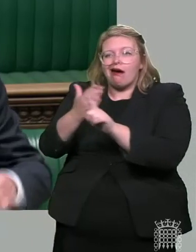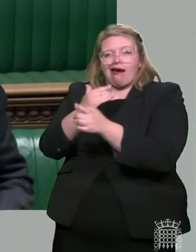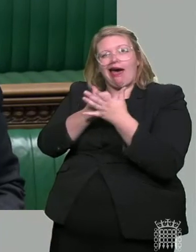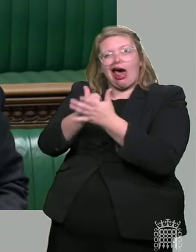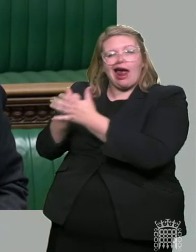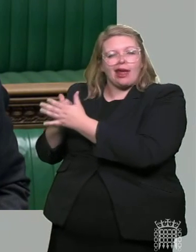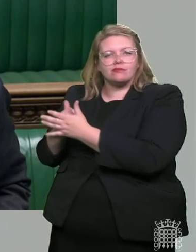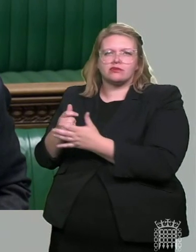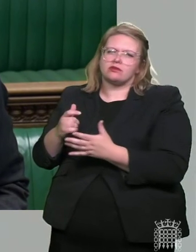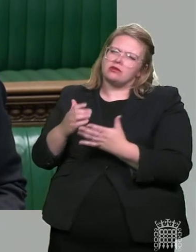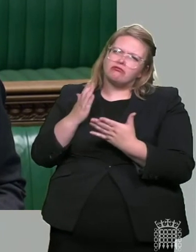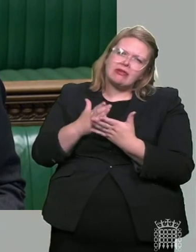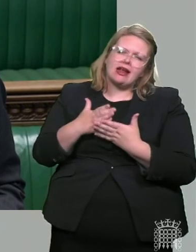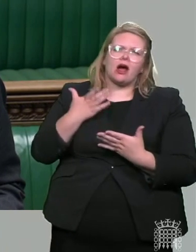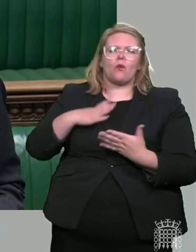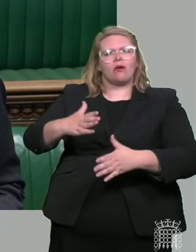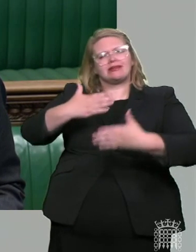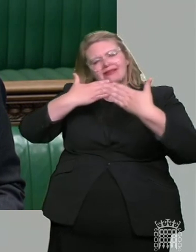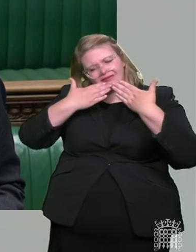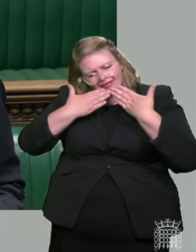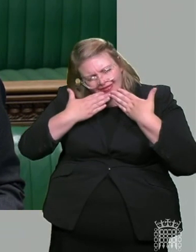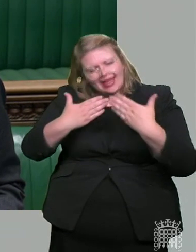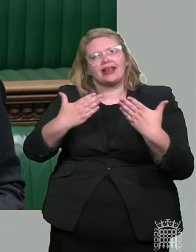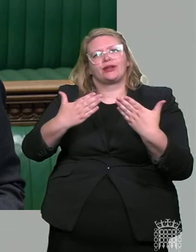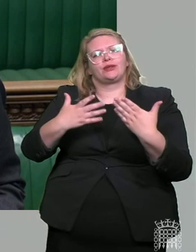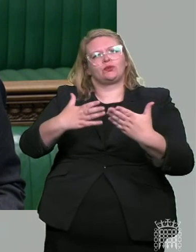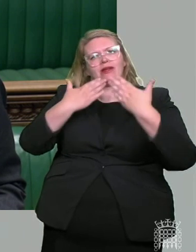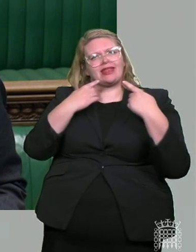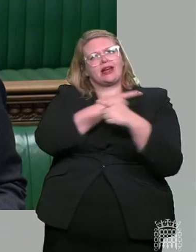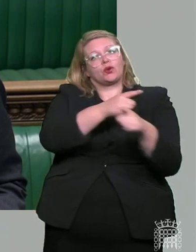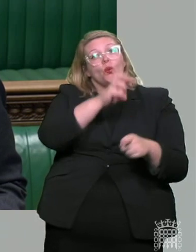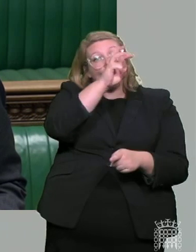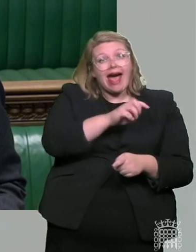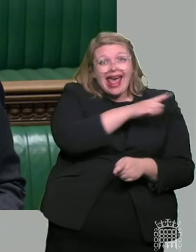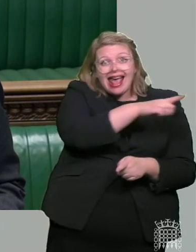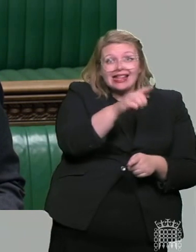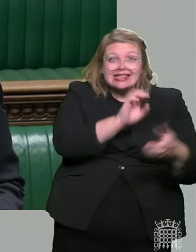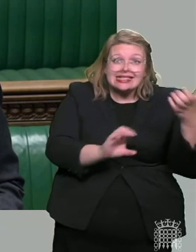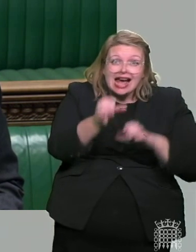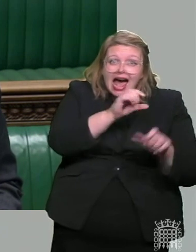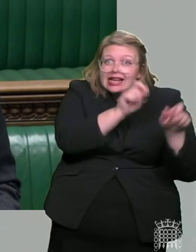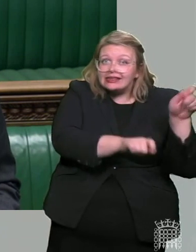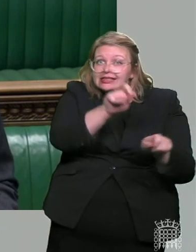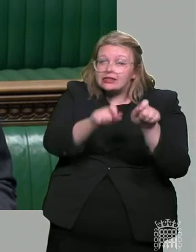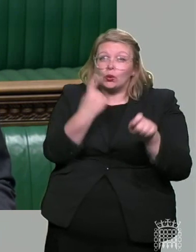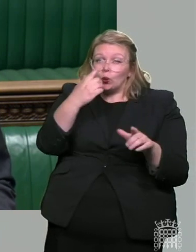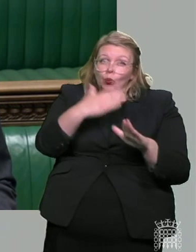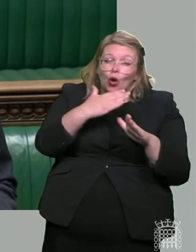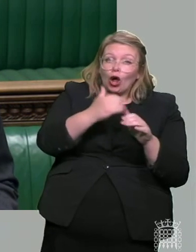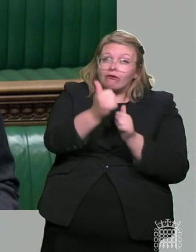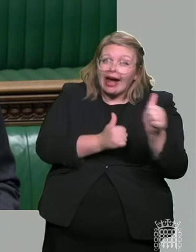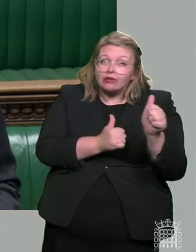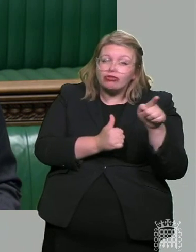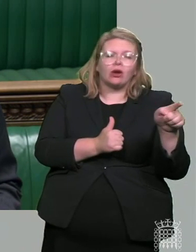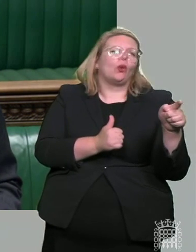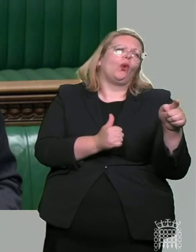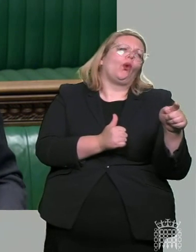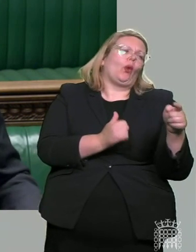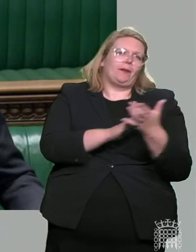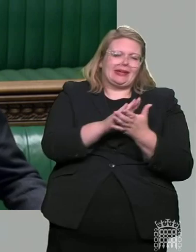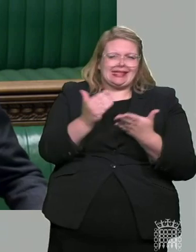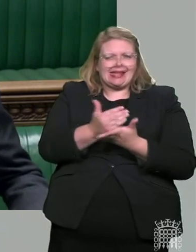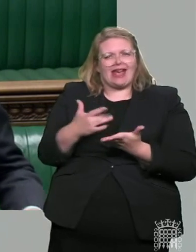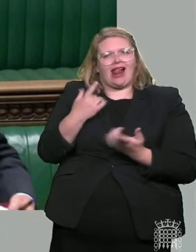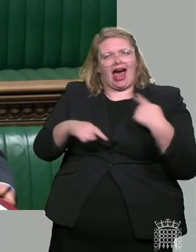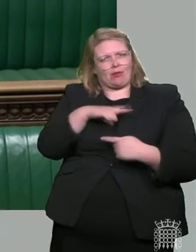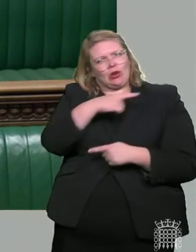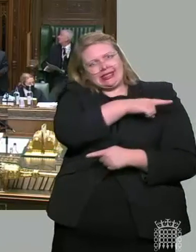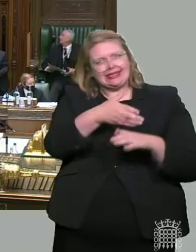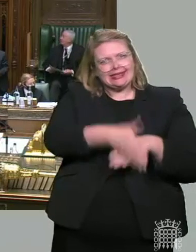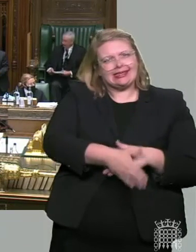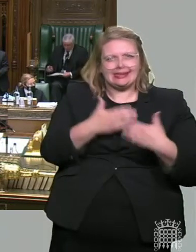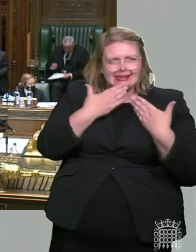I want to say a massive thank you, again, to those Welsh scientists and all those people working in that factory, because they have helped to save countless lives across the UK.